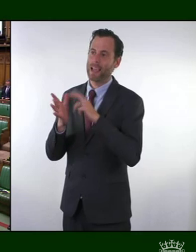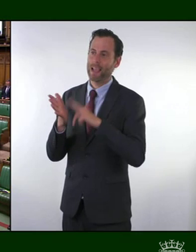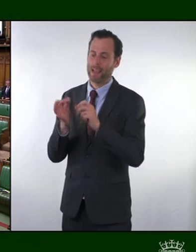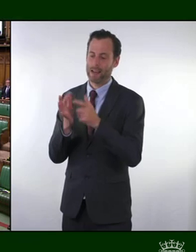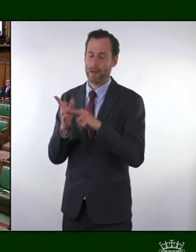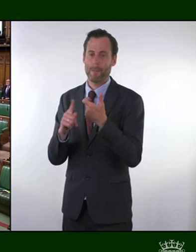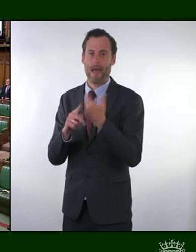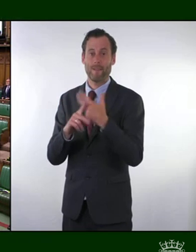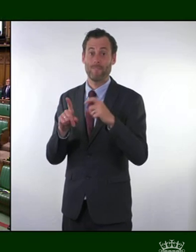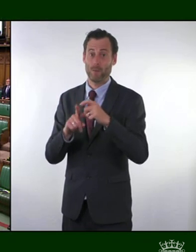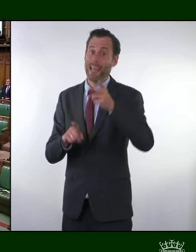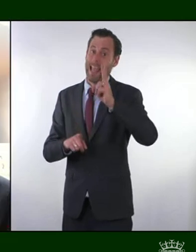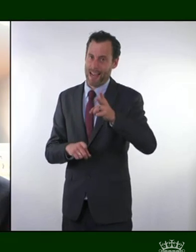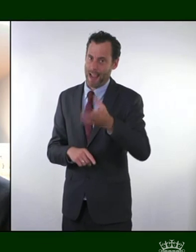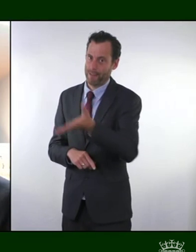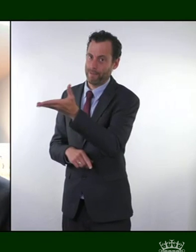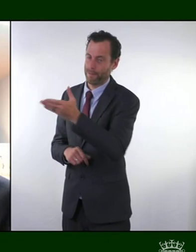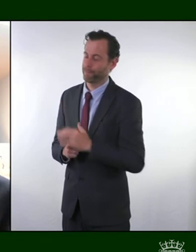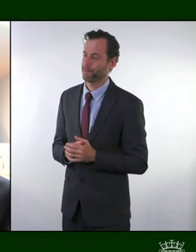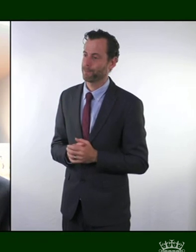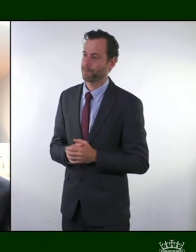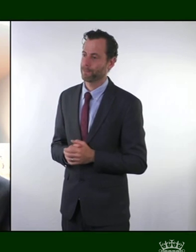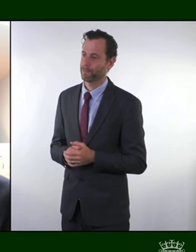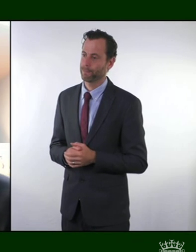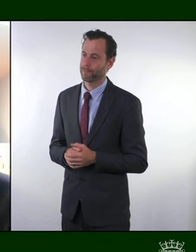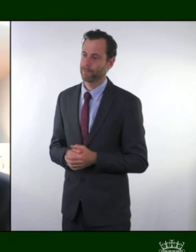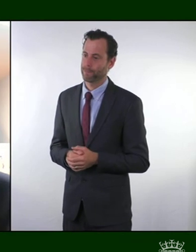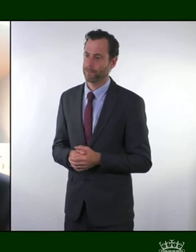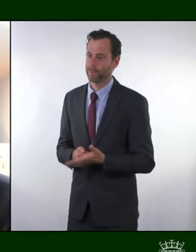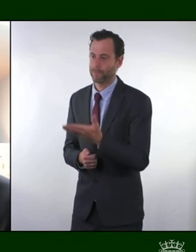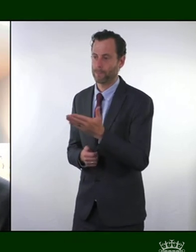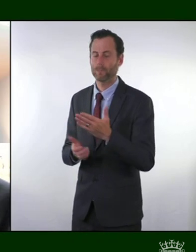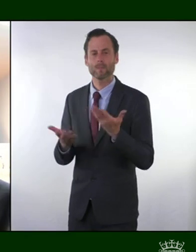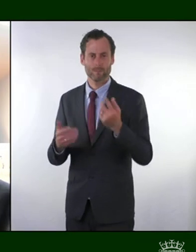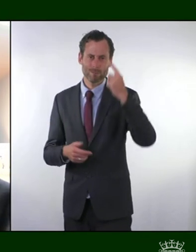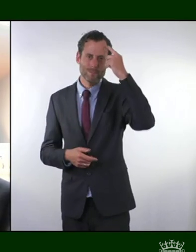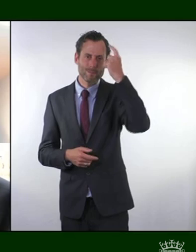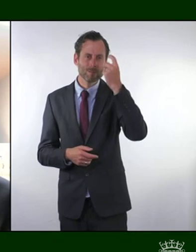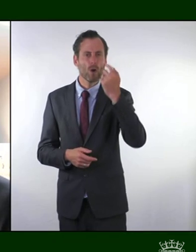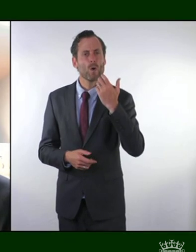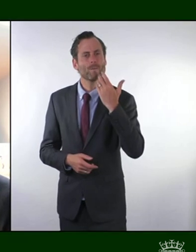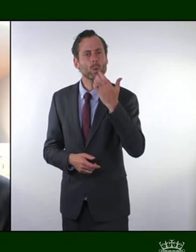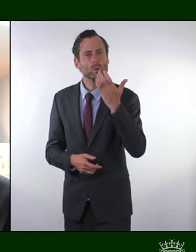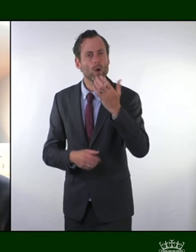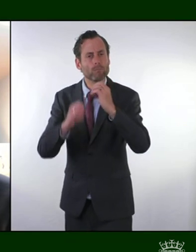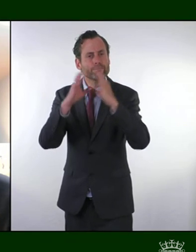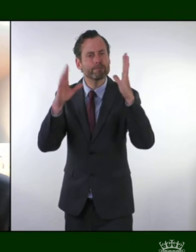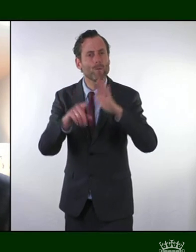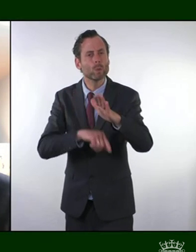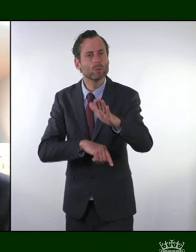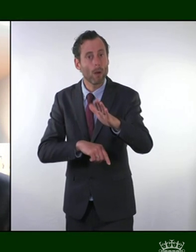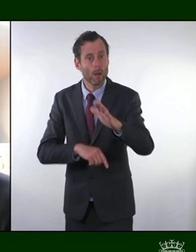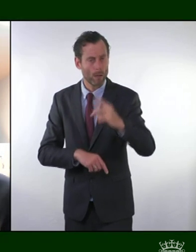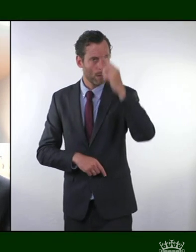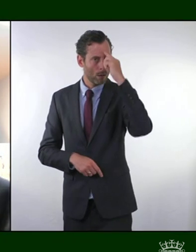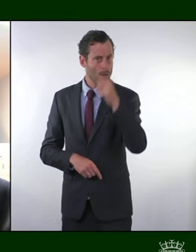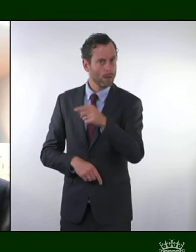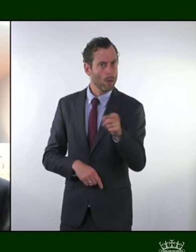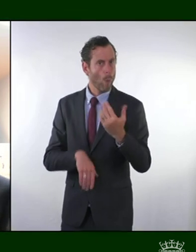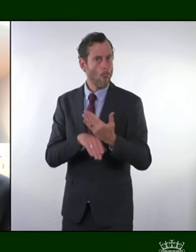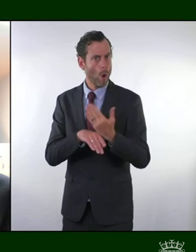Of course, it is about the future, and it is about making sure that people can be protected.